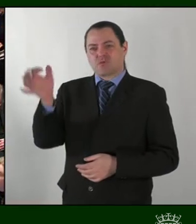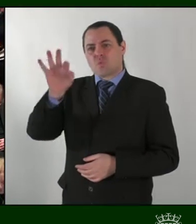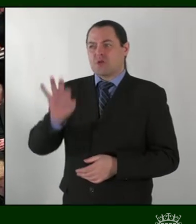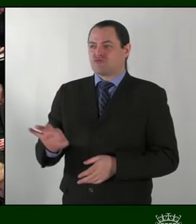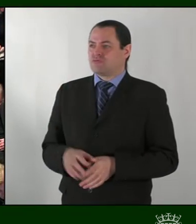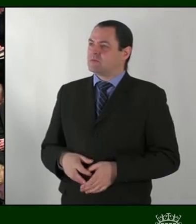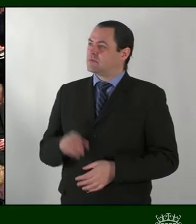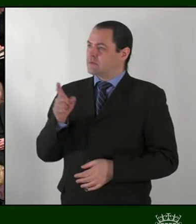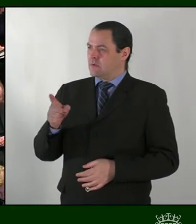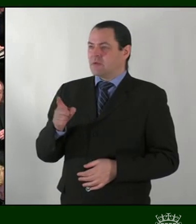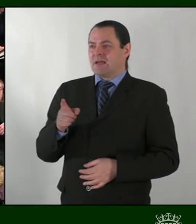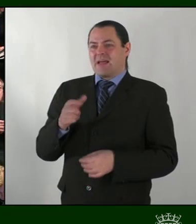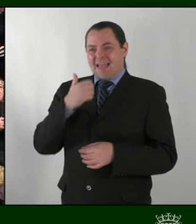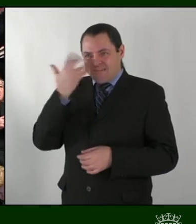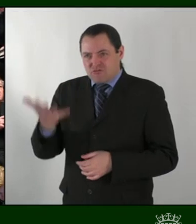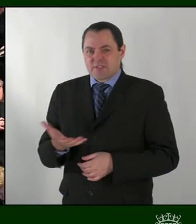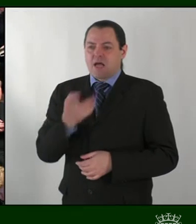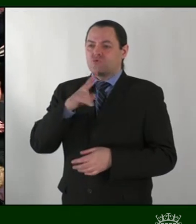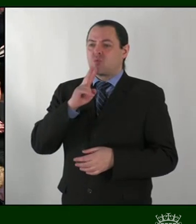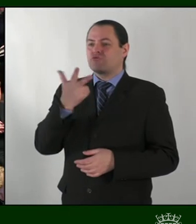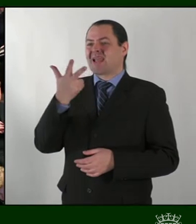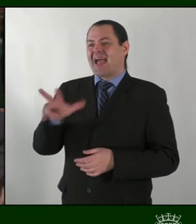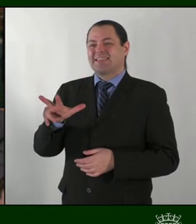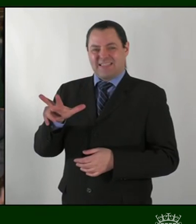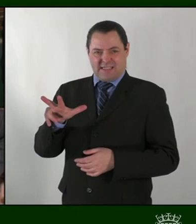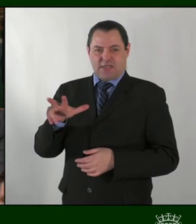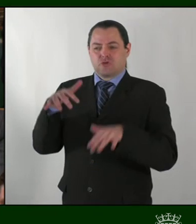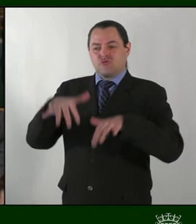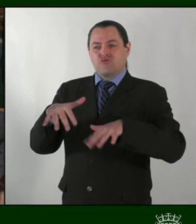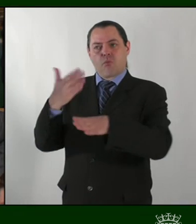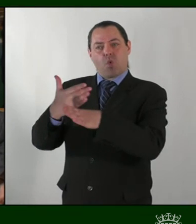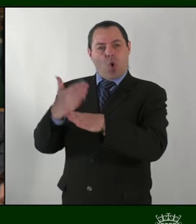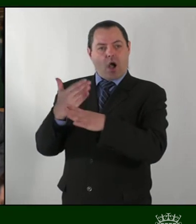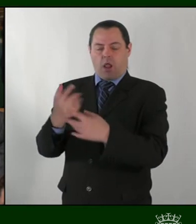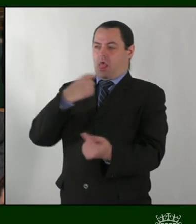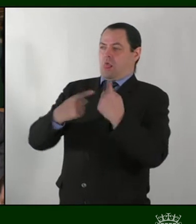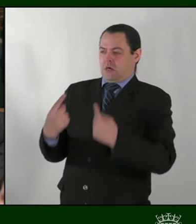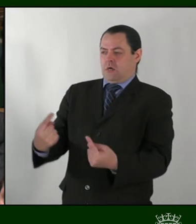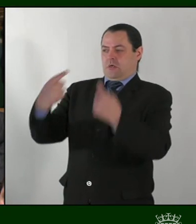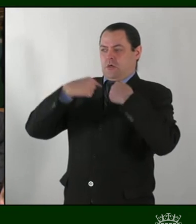Every day, an estimated 280 shopworkers will be victims of violence at work.